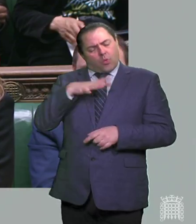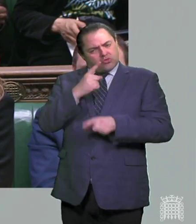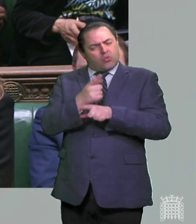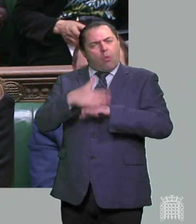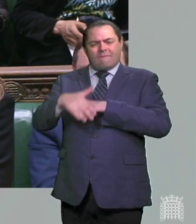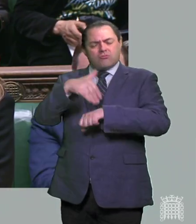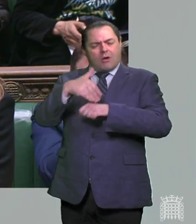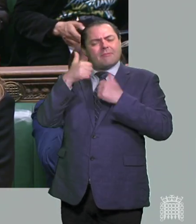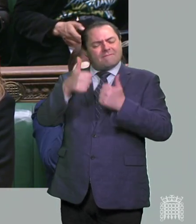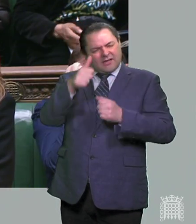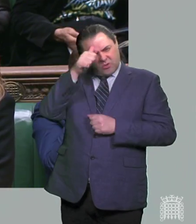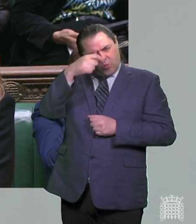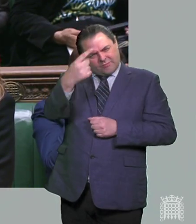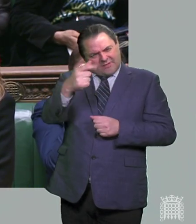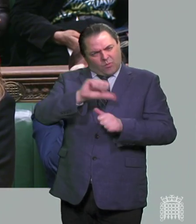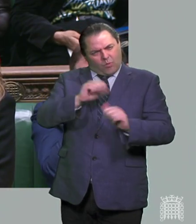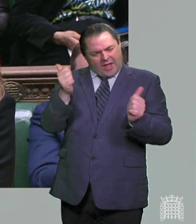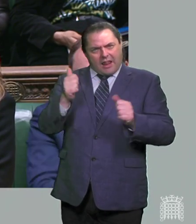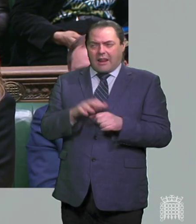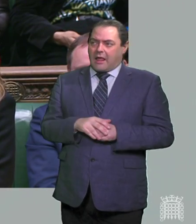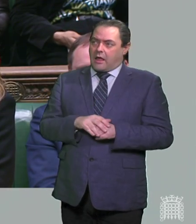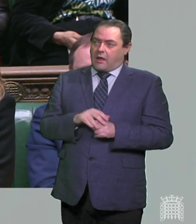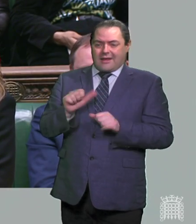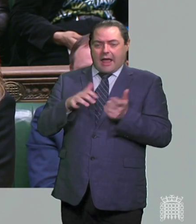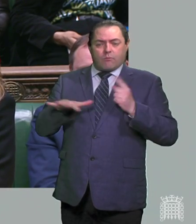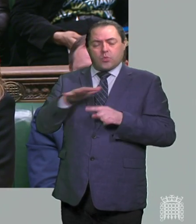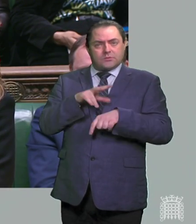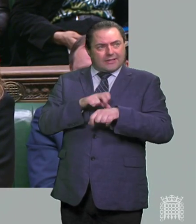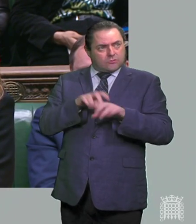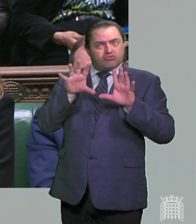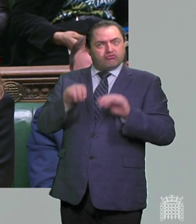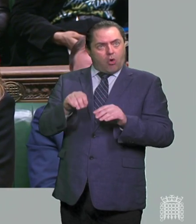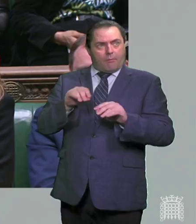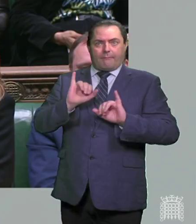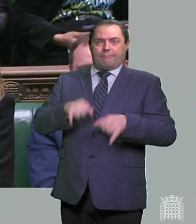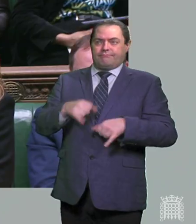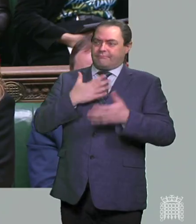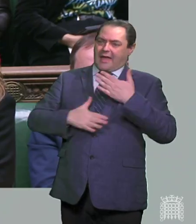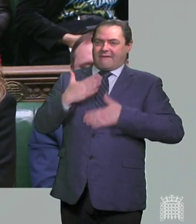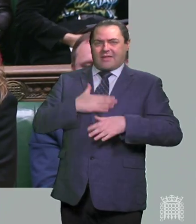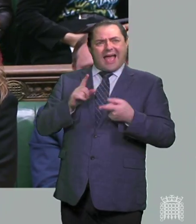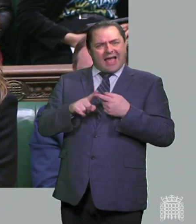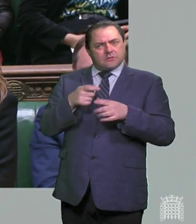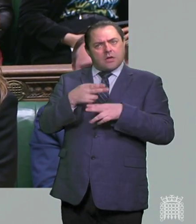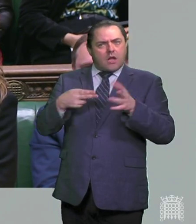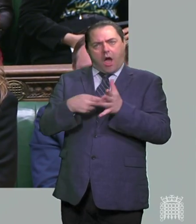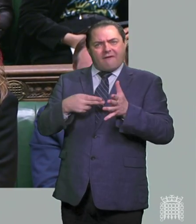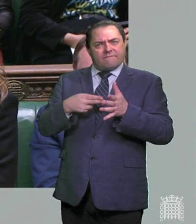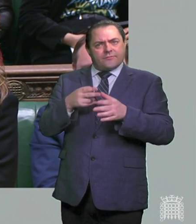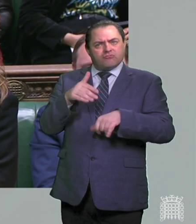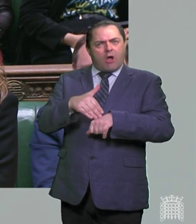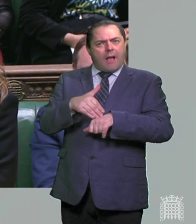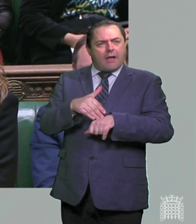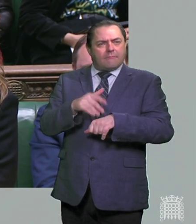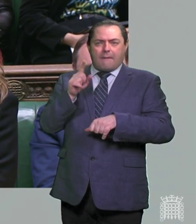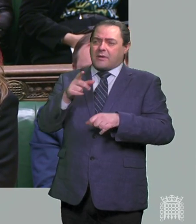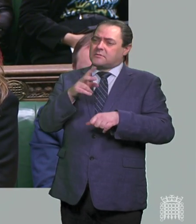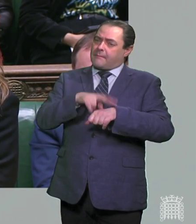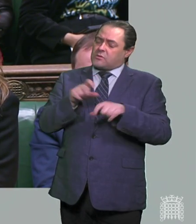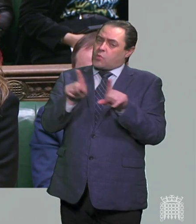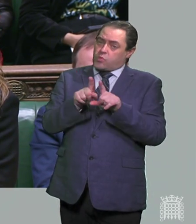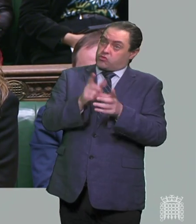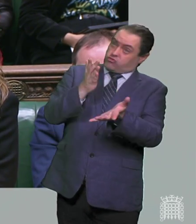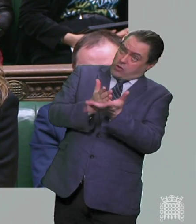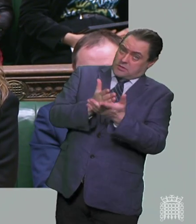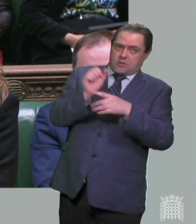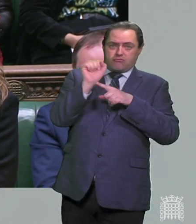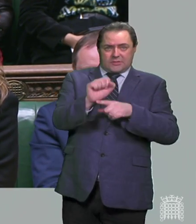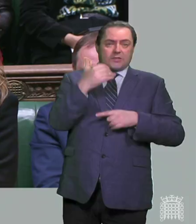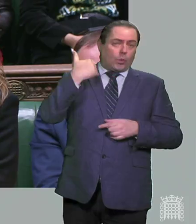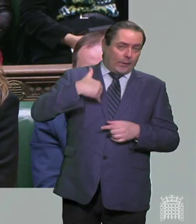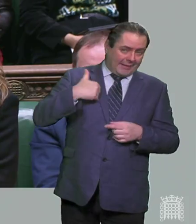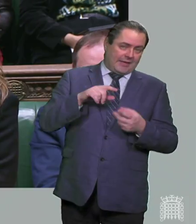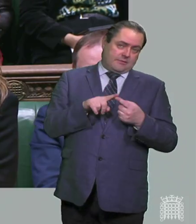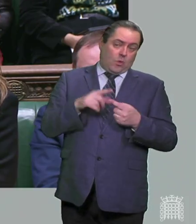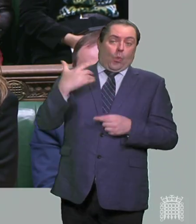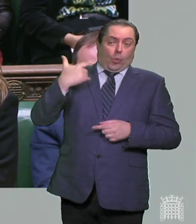The right honourable Gentleman knows as well as I do that neighbourhood police can help to prevent antisocial behaviour and knife crime, but trusted local police are also crucial to protecting women.